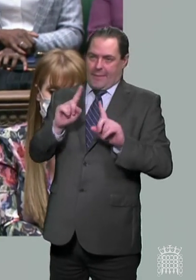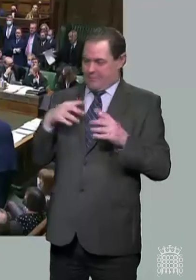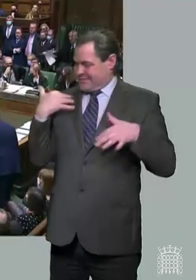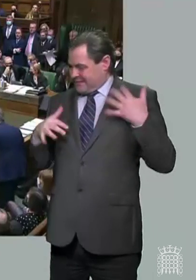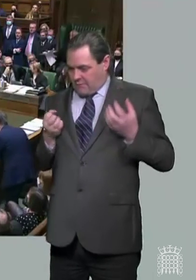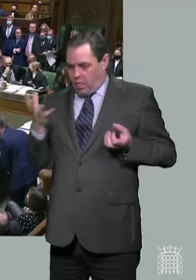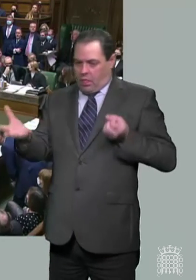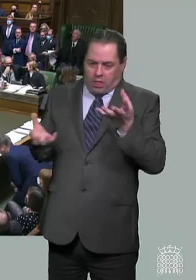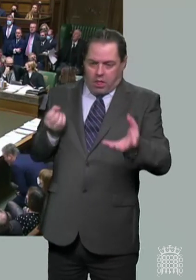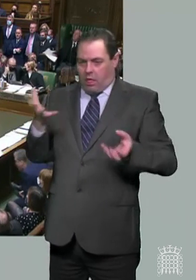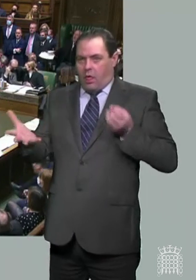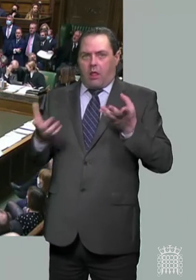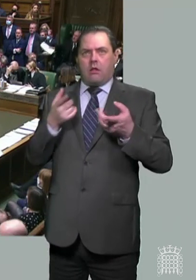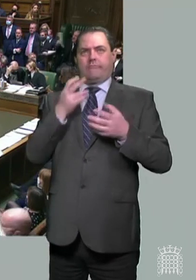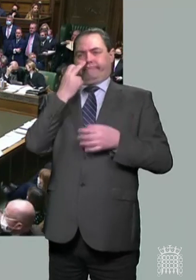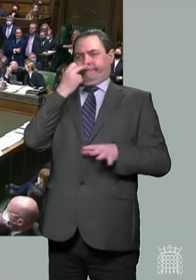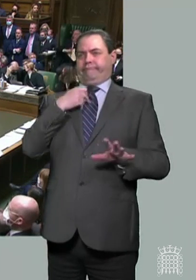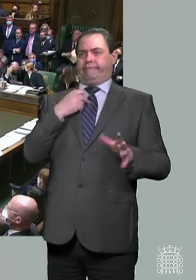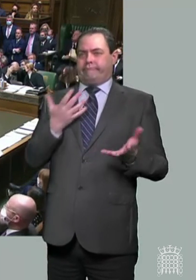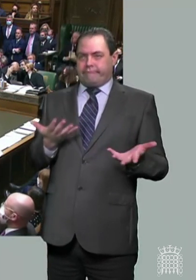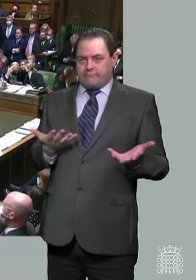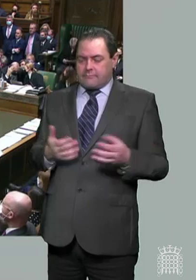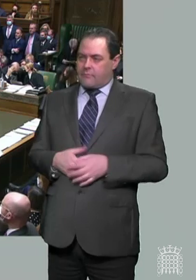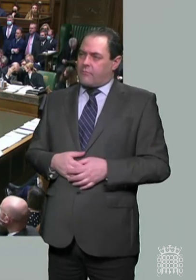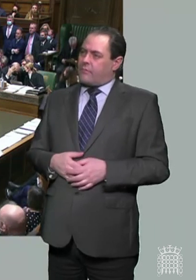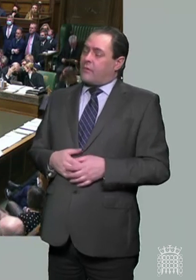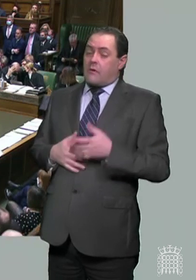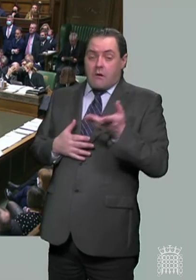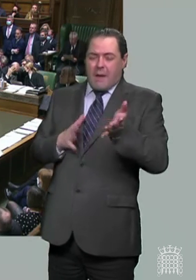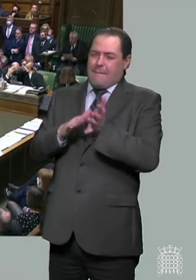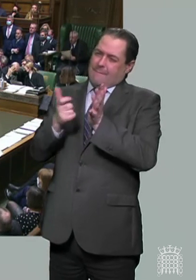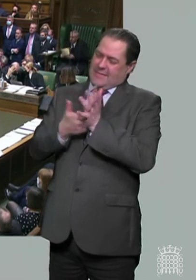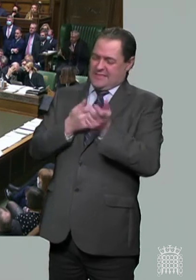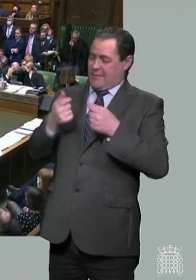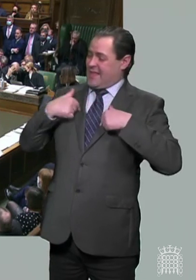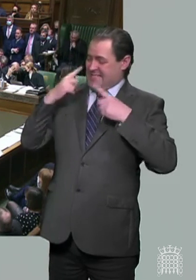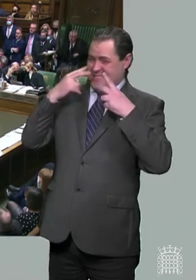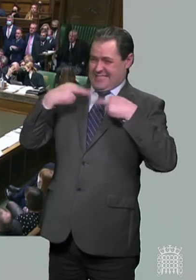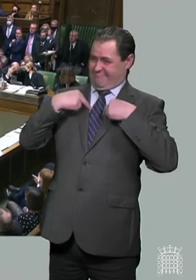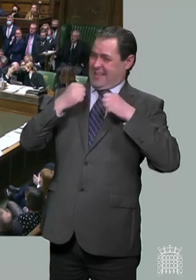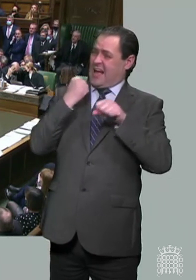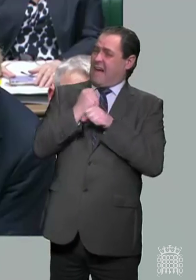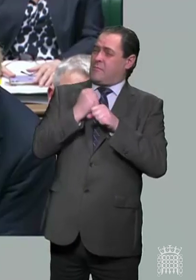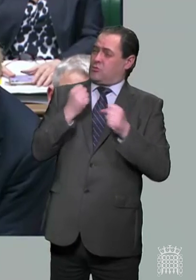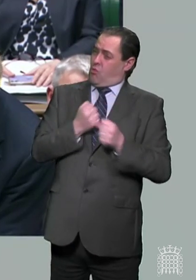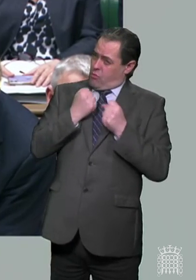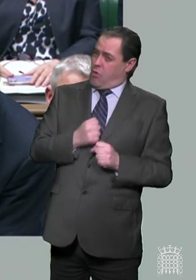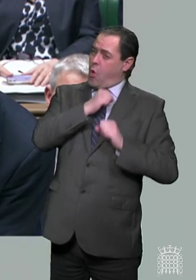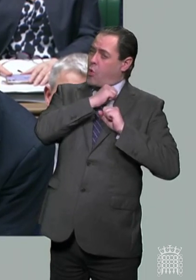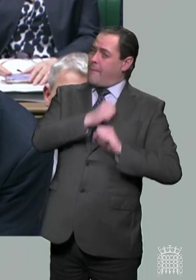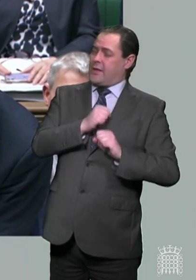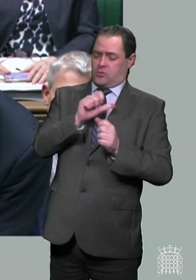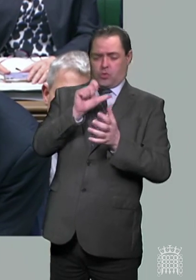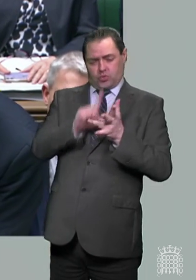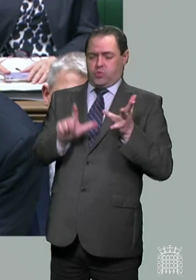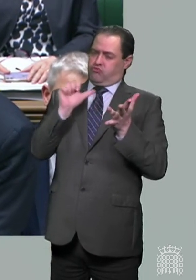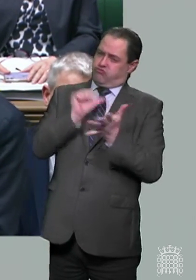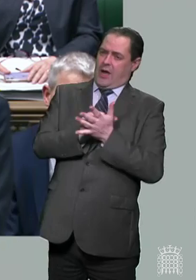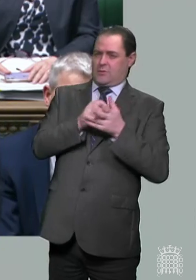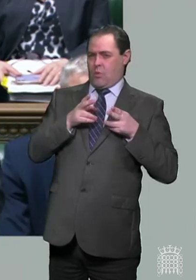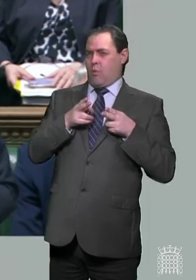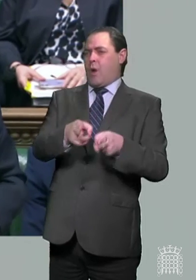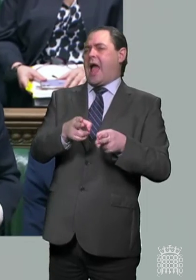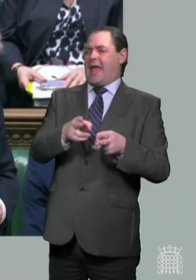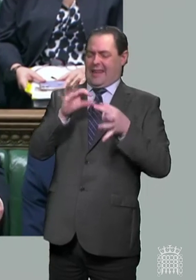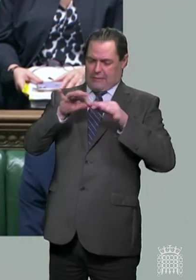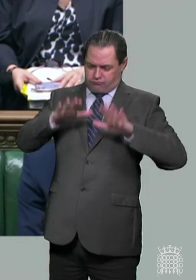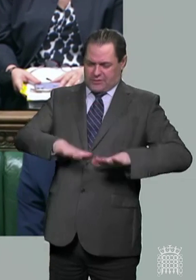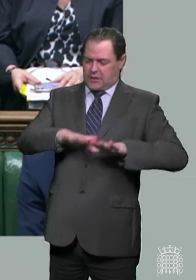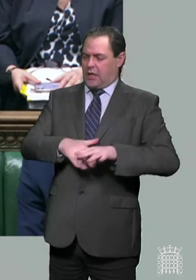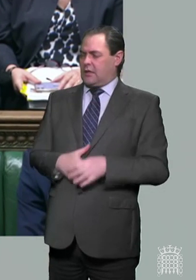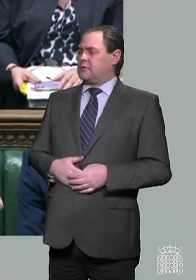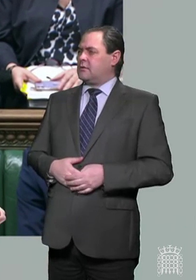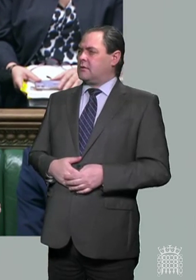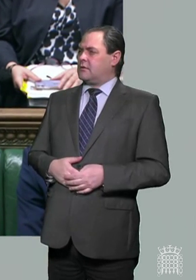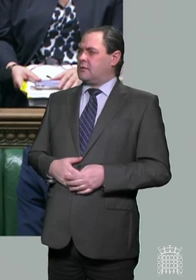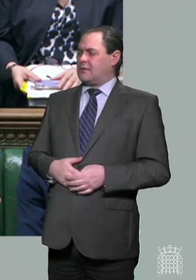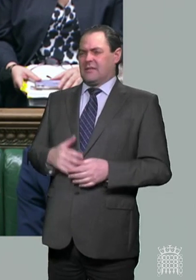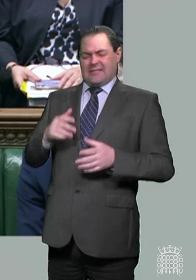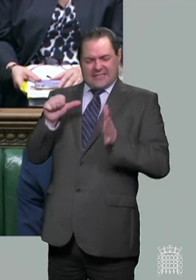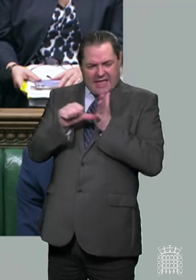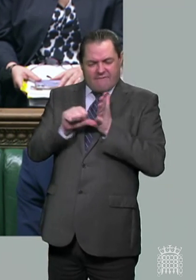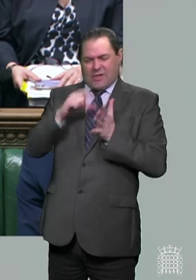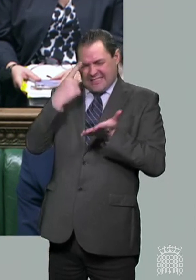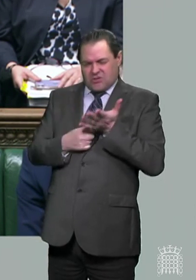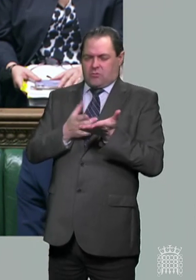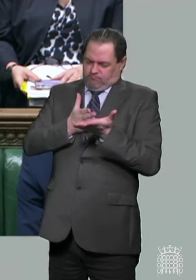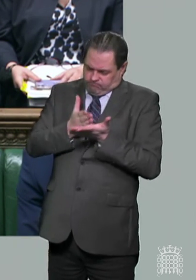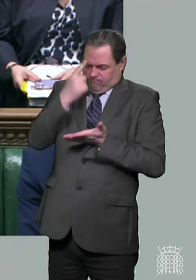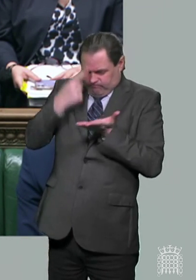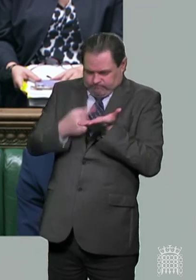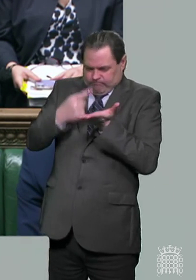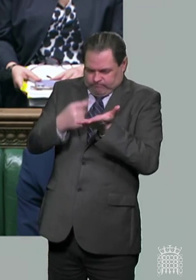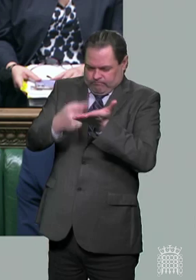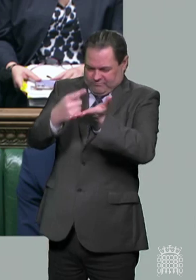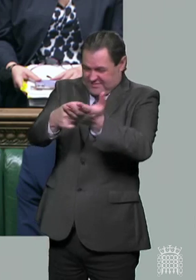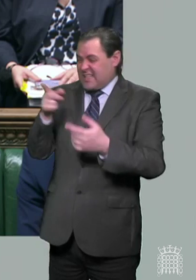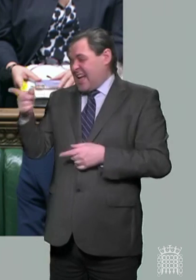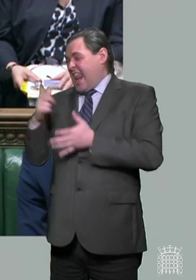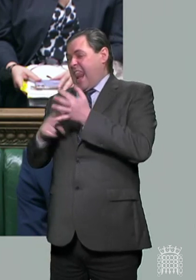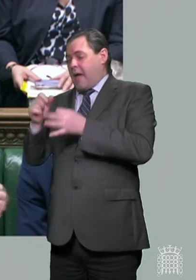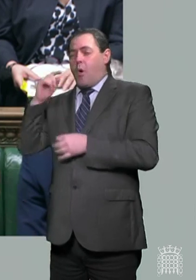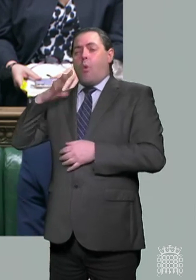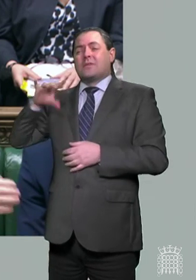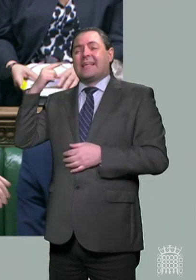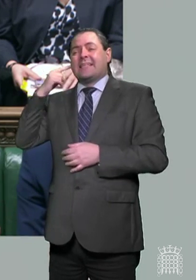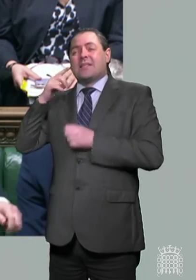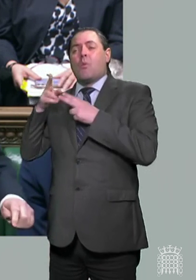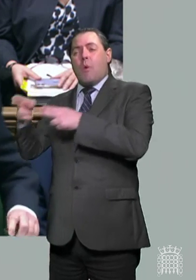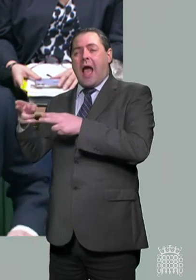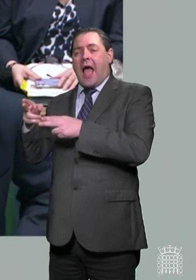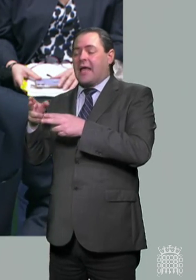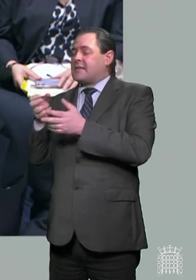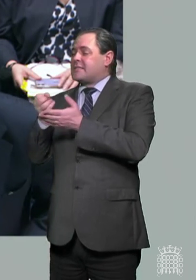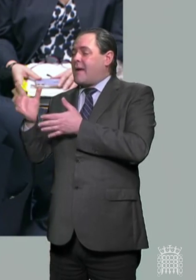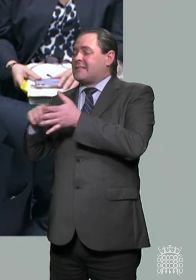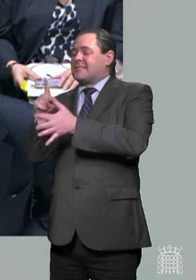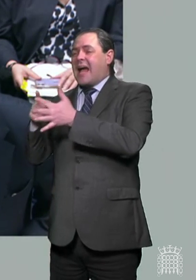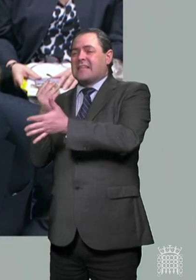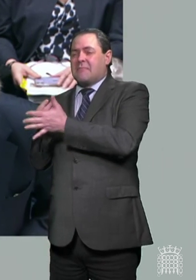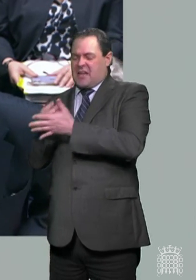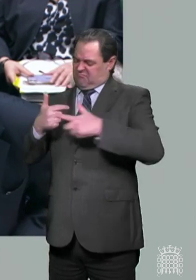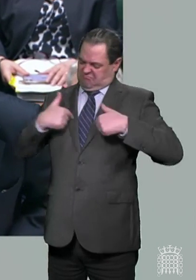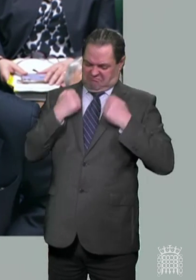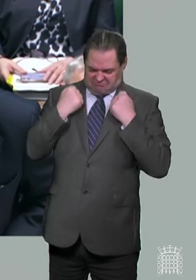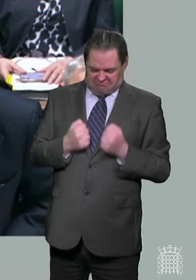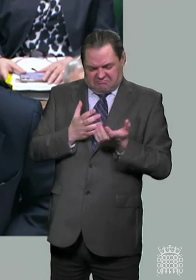What they can see is a Government who are absolutely committed to doing the right thing for the people of this country and taking the tough decisions, when Labour is calling for us to take the easy way out and spend more taxpayers’ money.